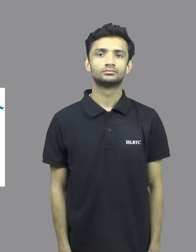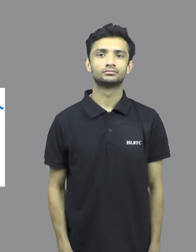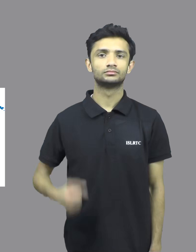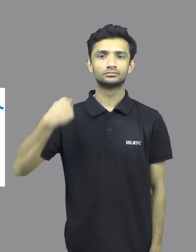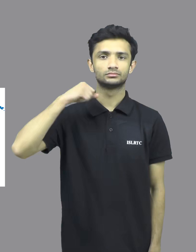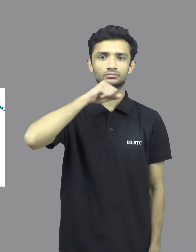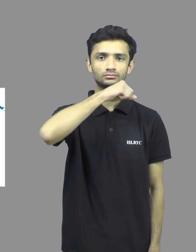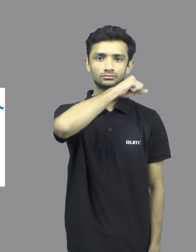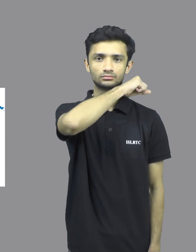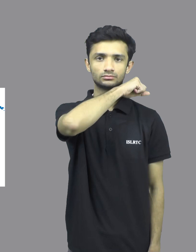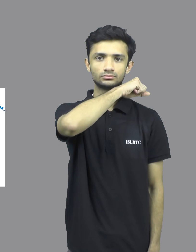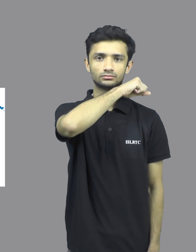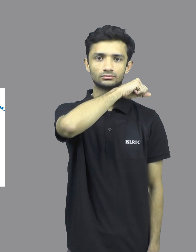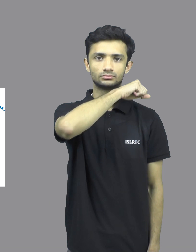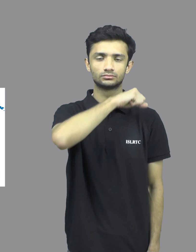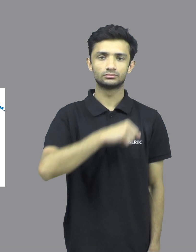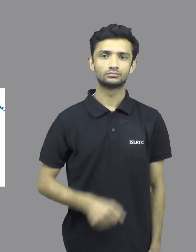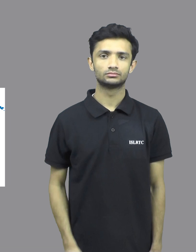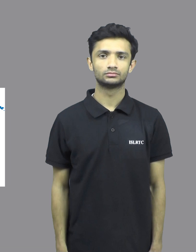Taiwan